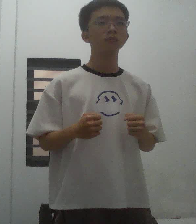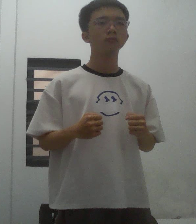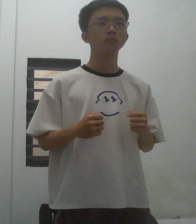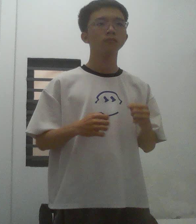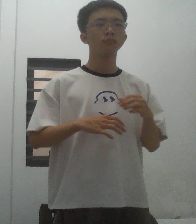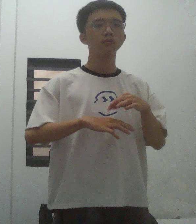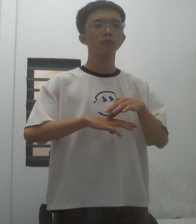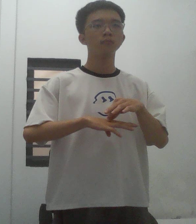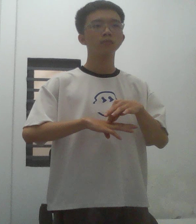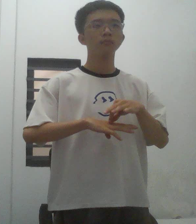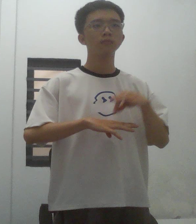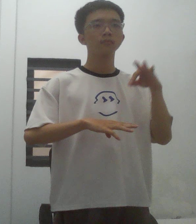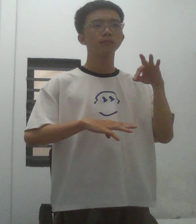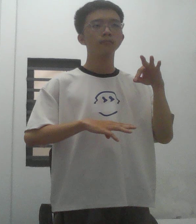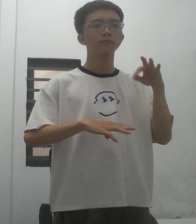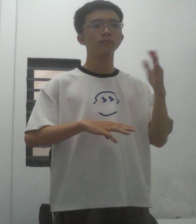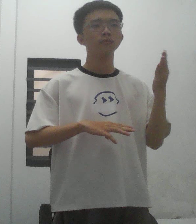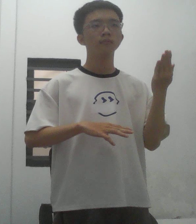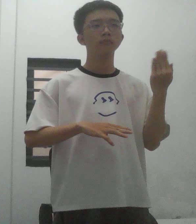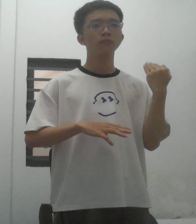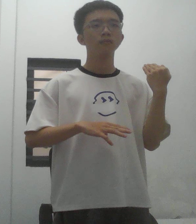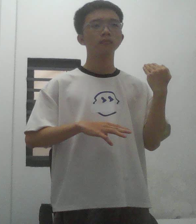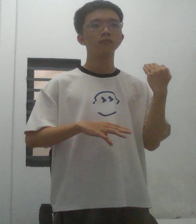tuan truoc